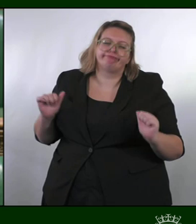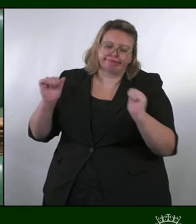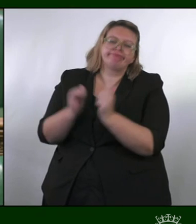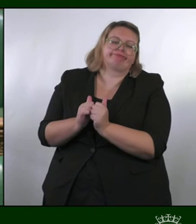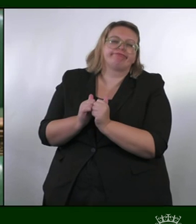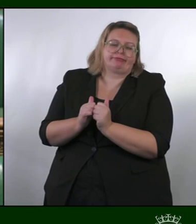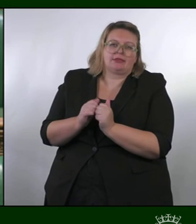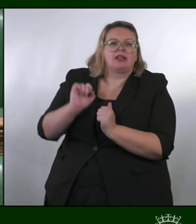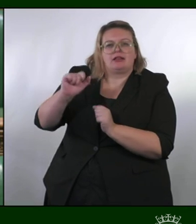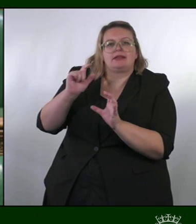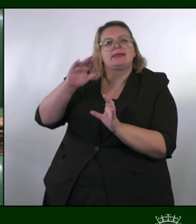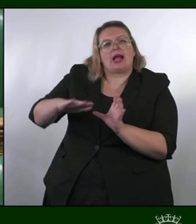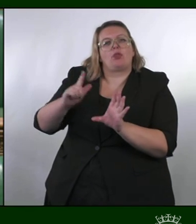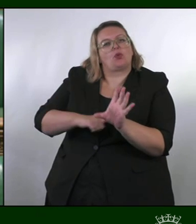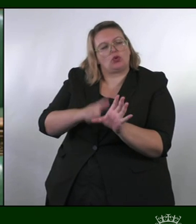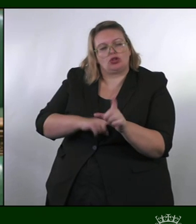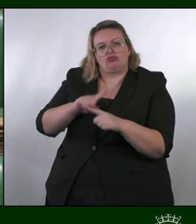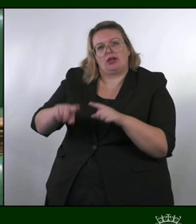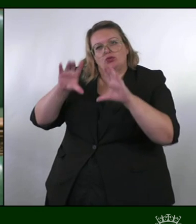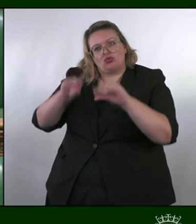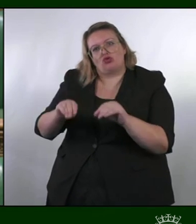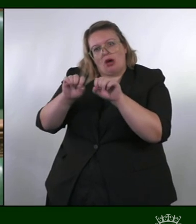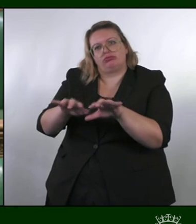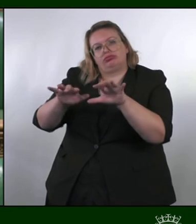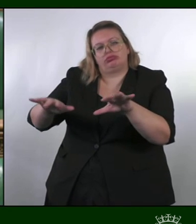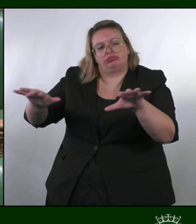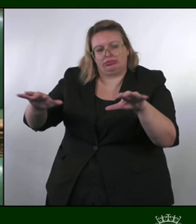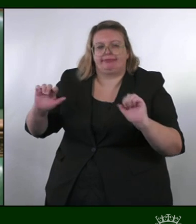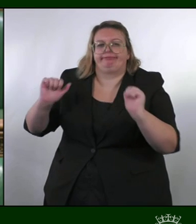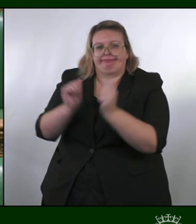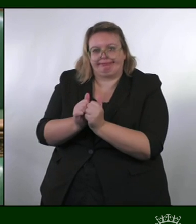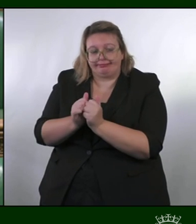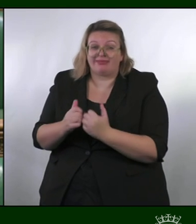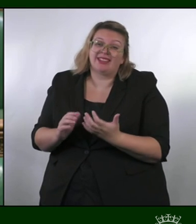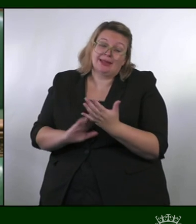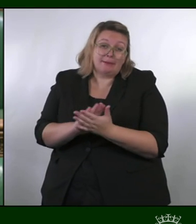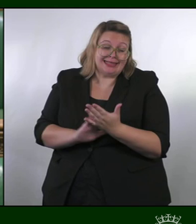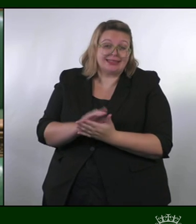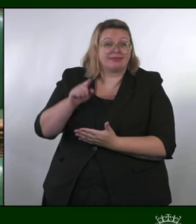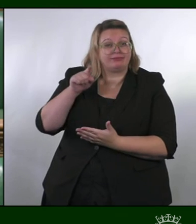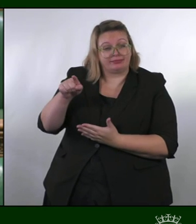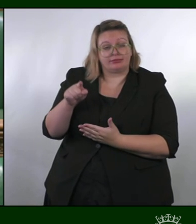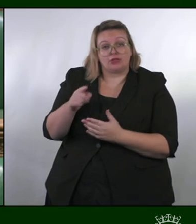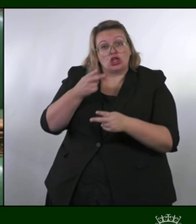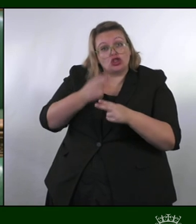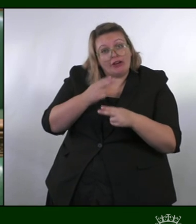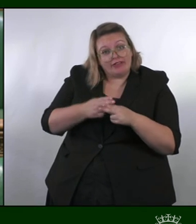Perhaps the Minister could confirm that his officials are now working on plans for a three-week national lockdown next month.